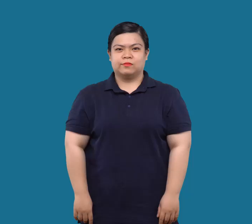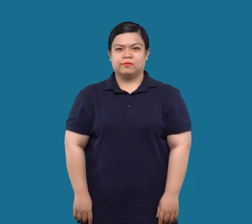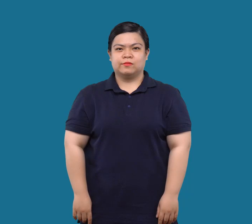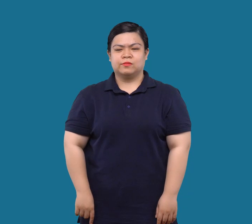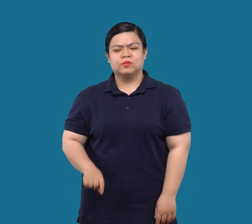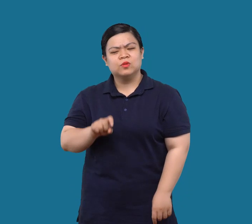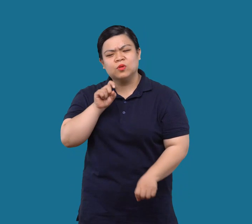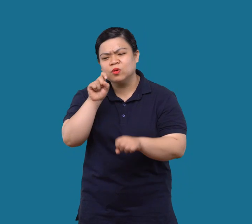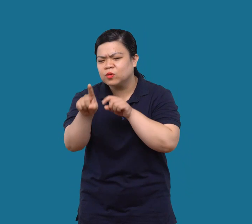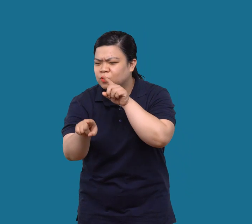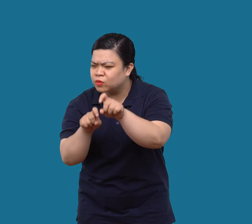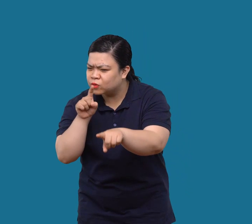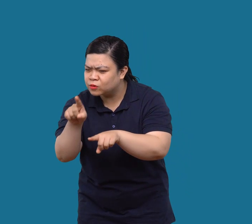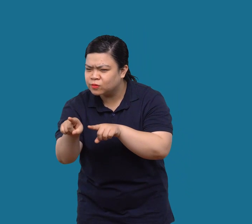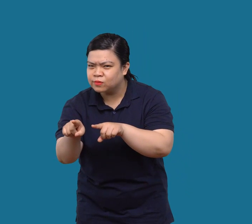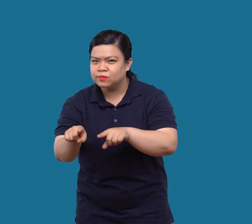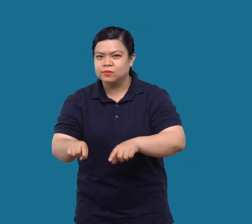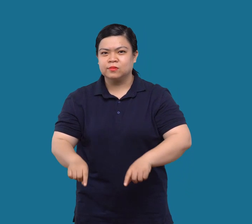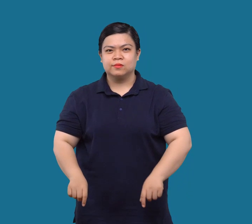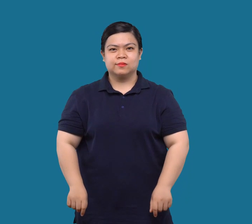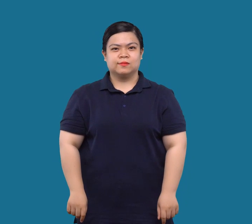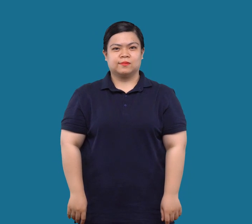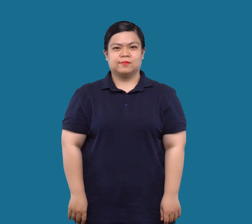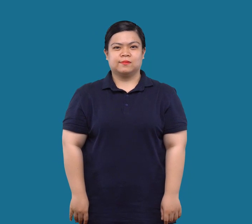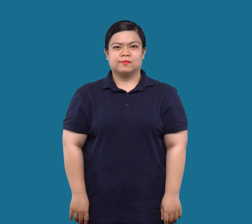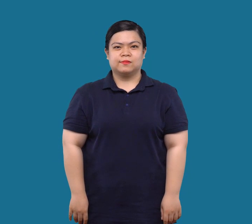hỏi thăm